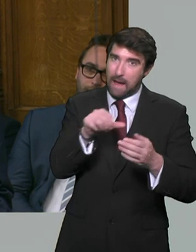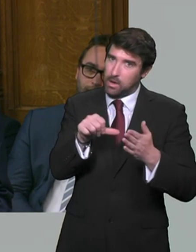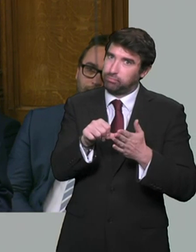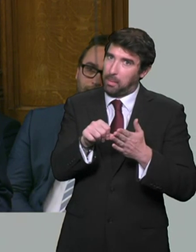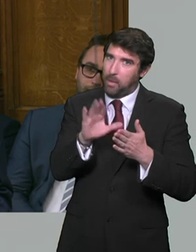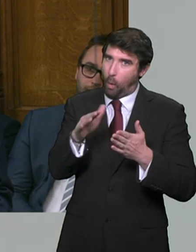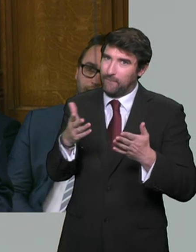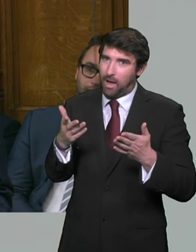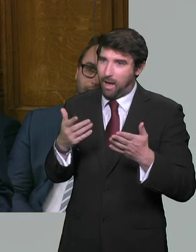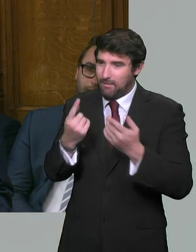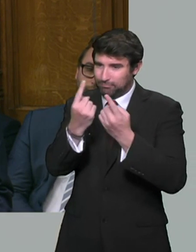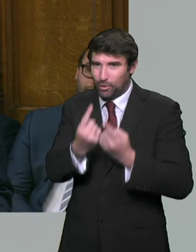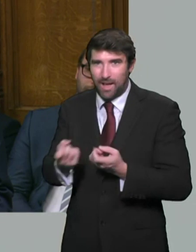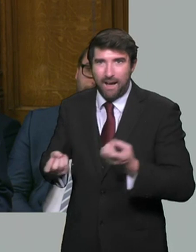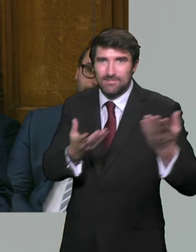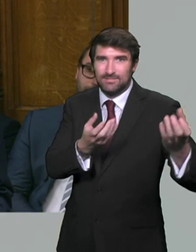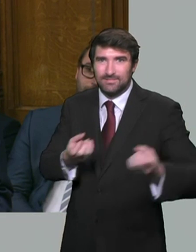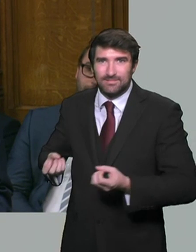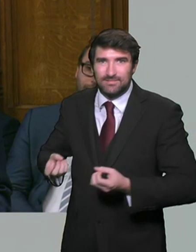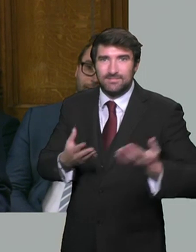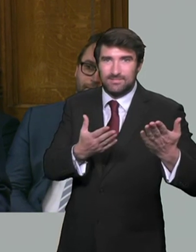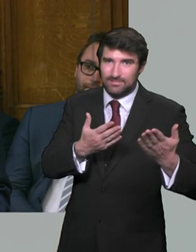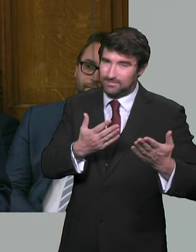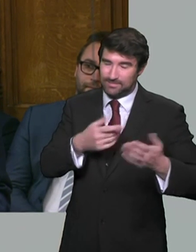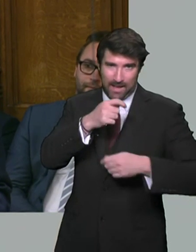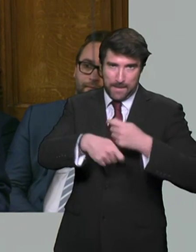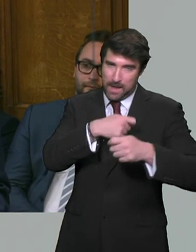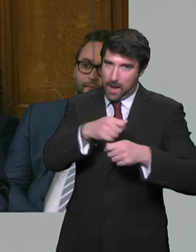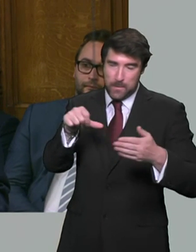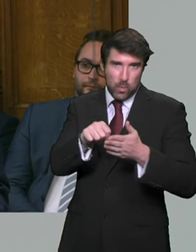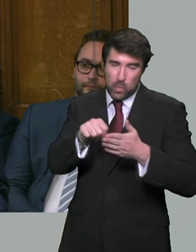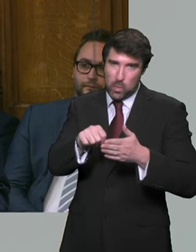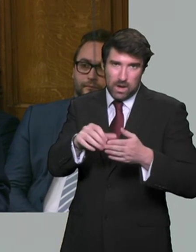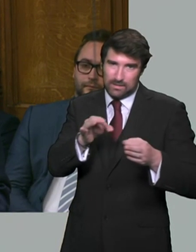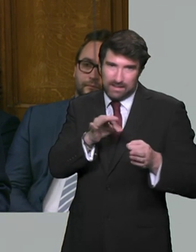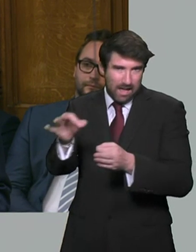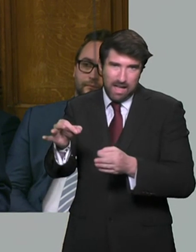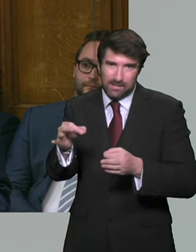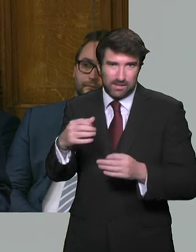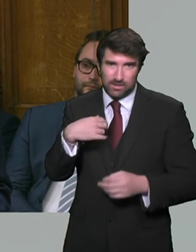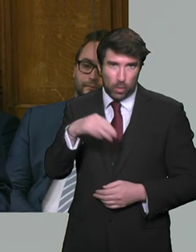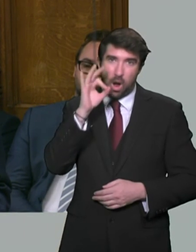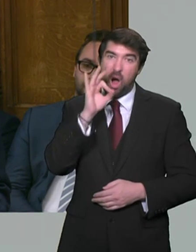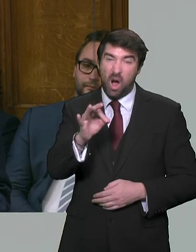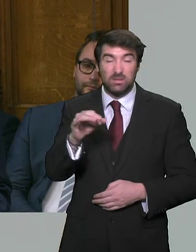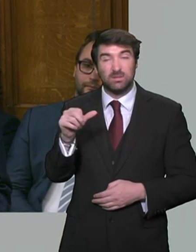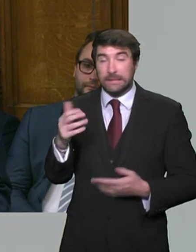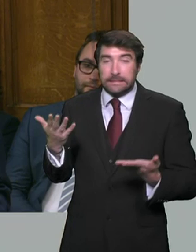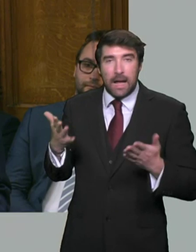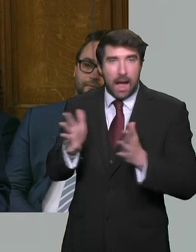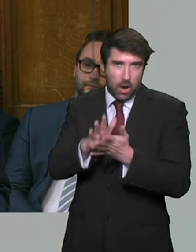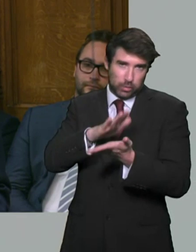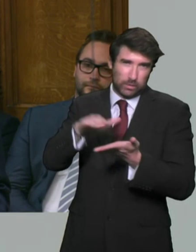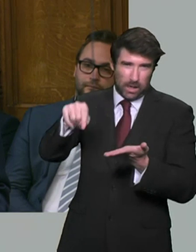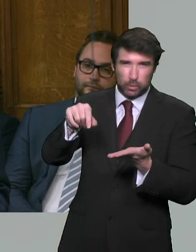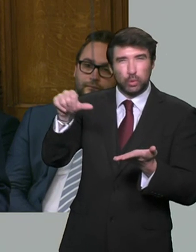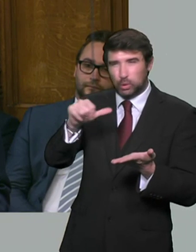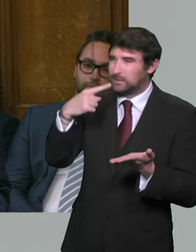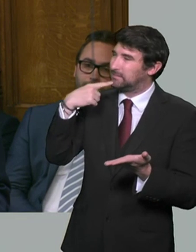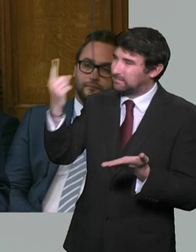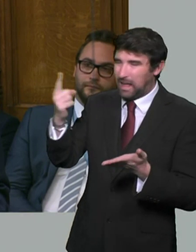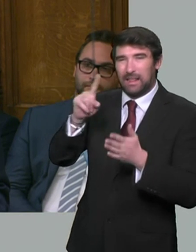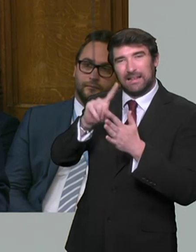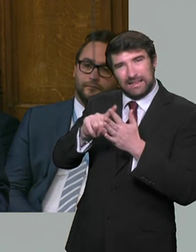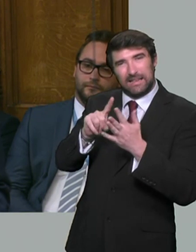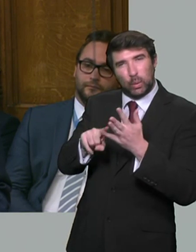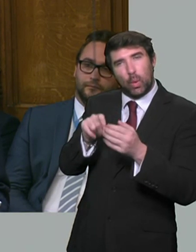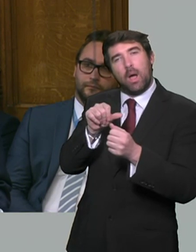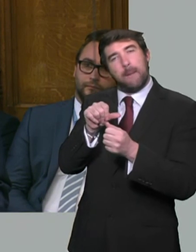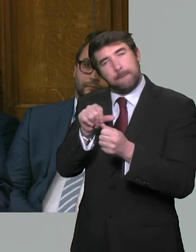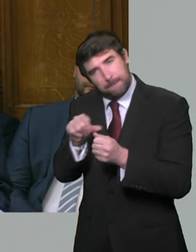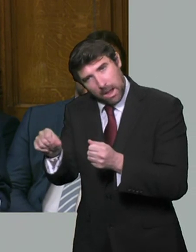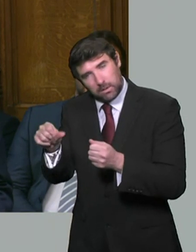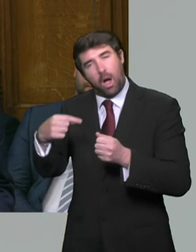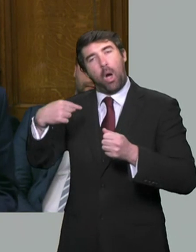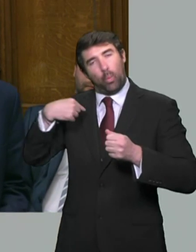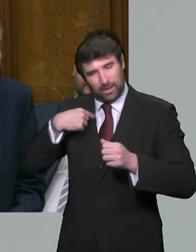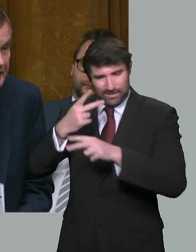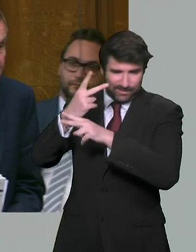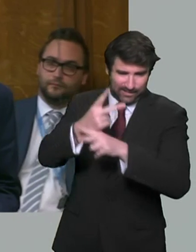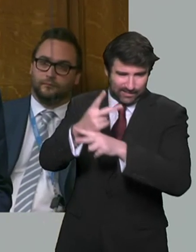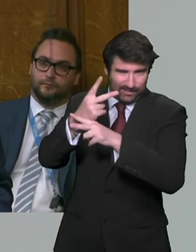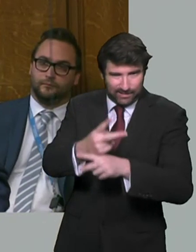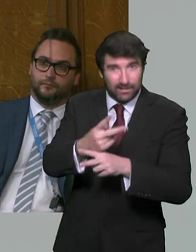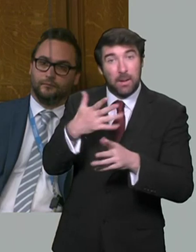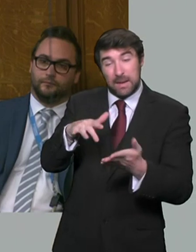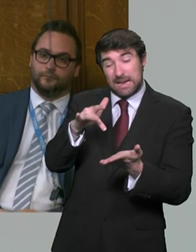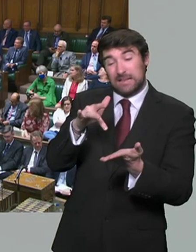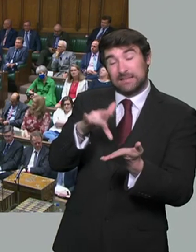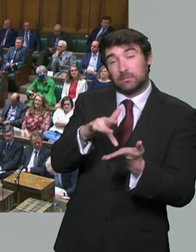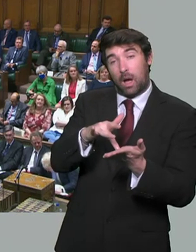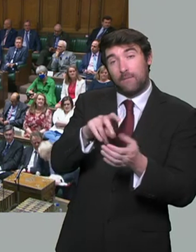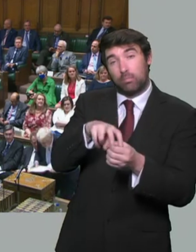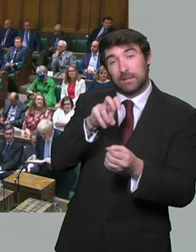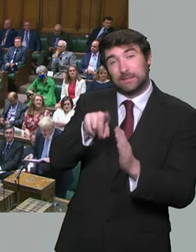Will my right honourable Friend confirm that, in the continuing negotiations, the Government will draw the attention of the EU to the positive advantages of mutual enforcement, as advocated in the recent excellent paper by the Centre for Brexit Policy?